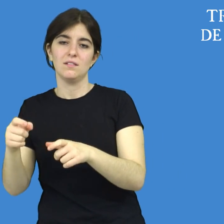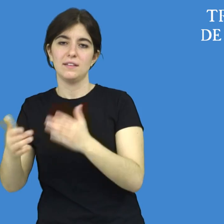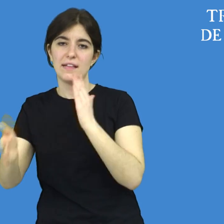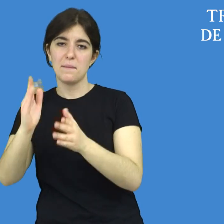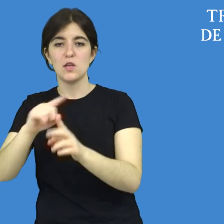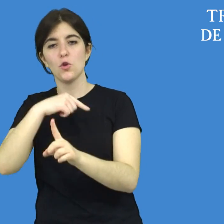terapia